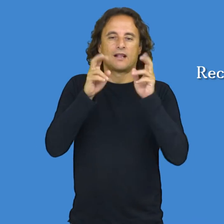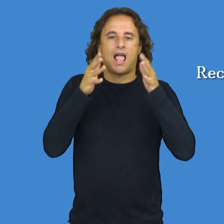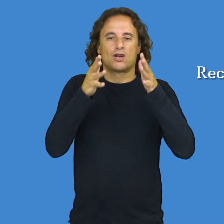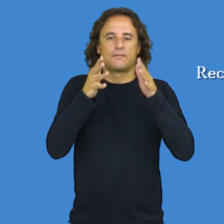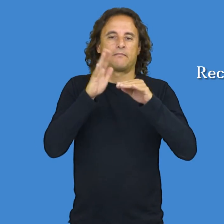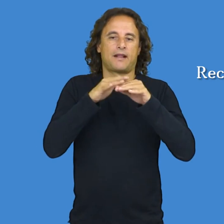aconsejar